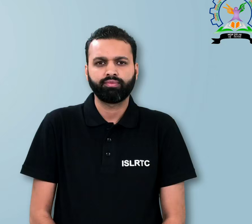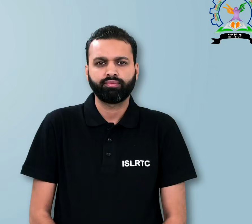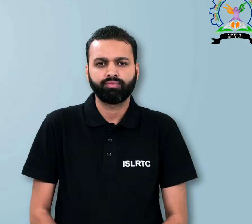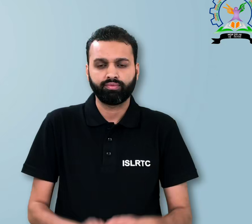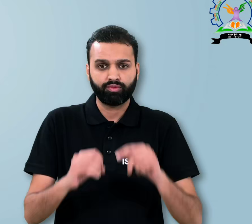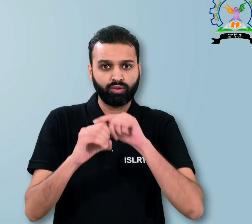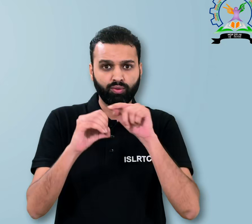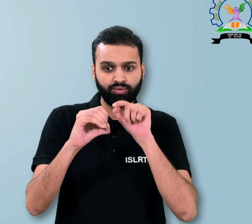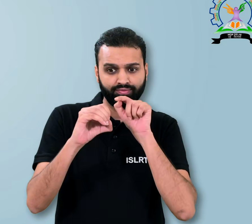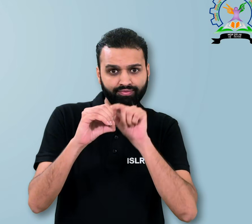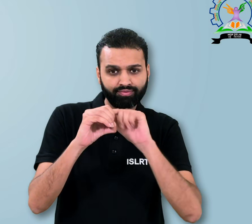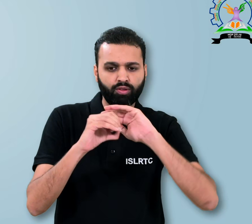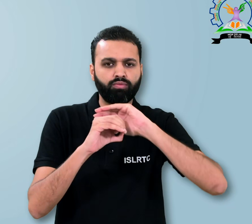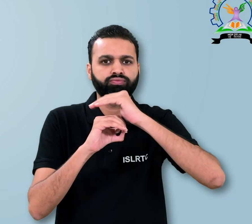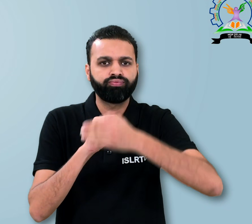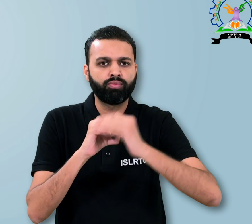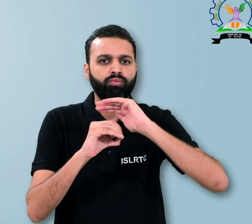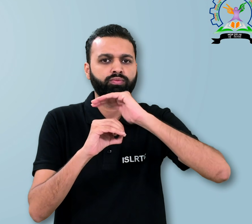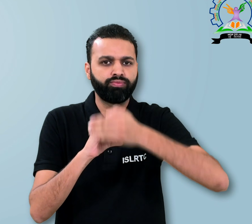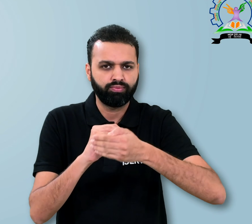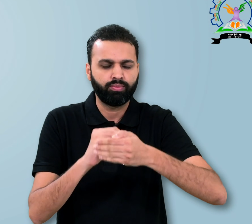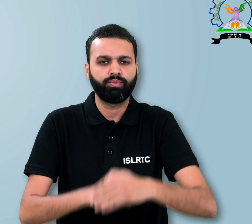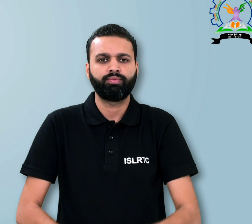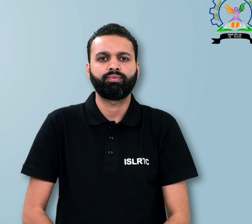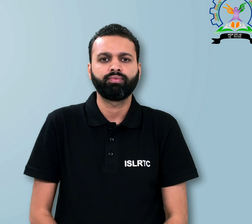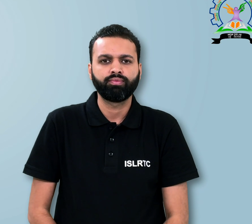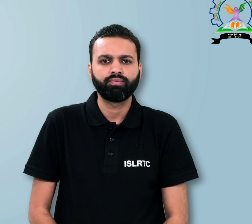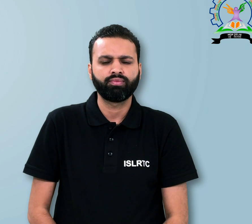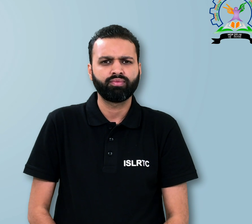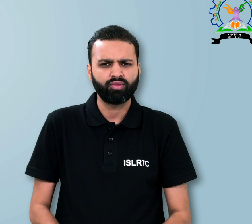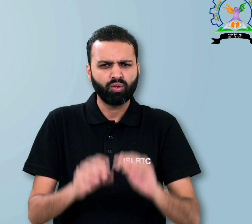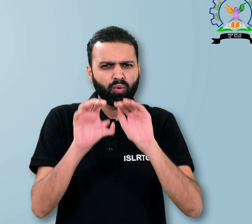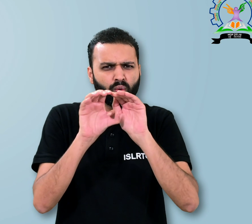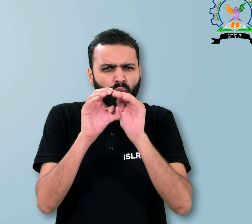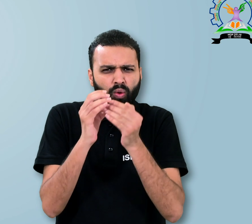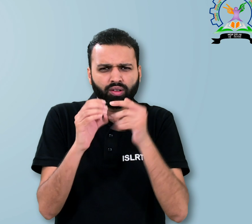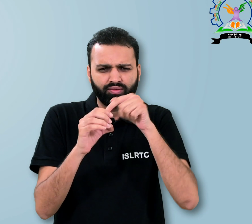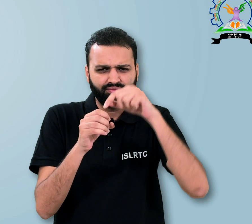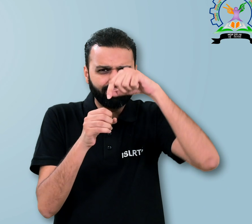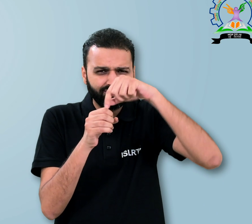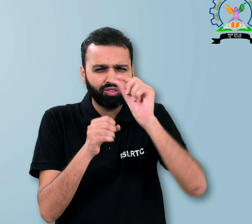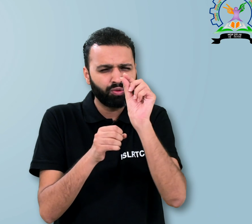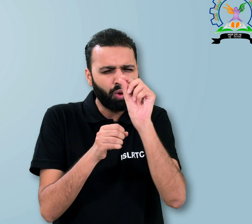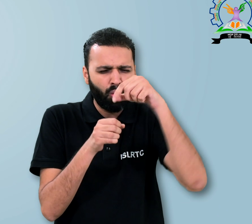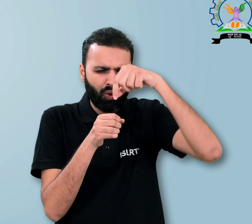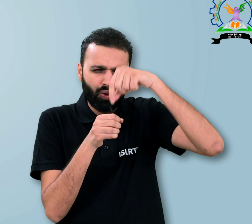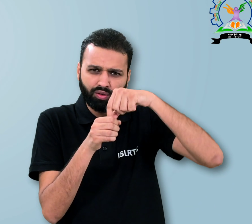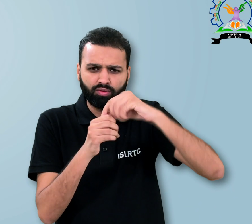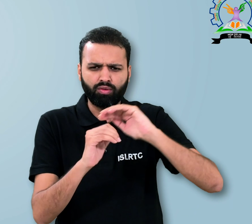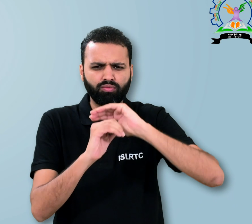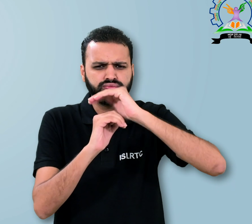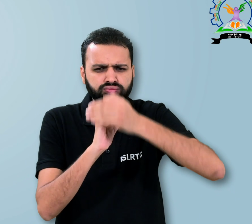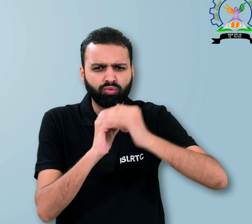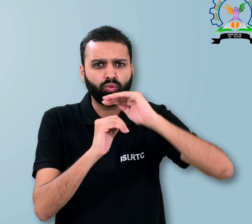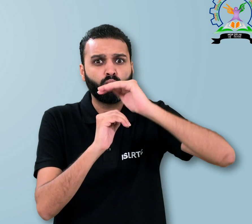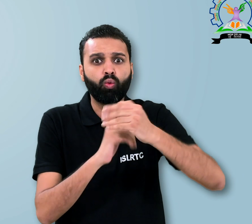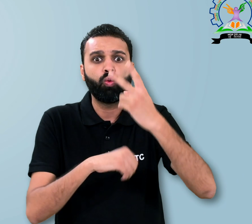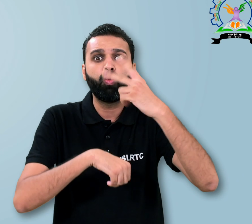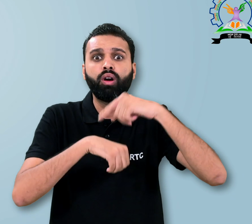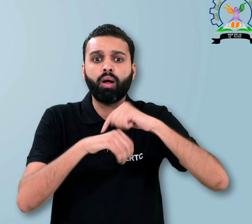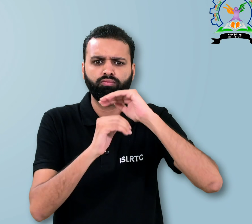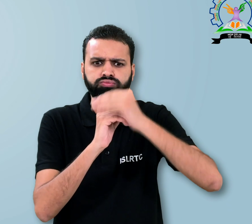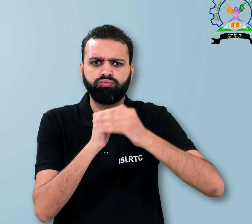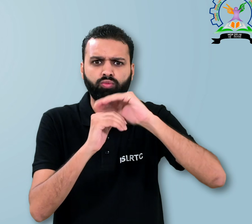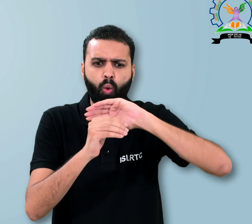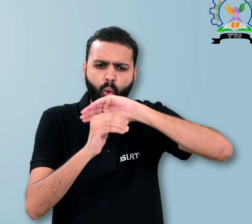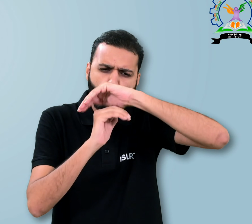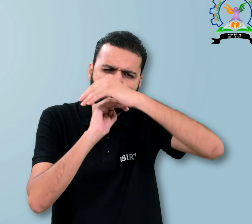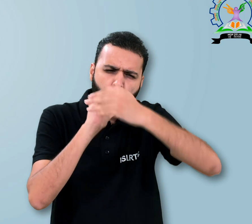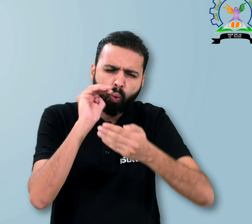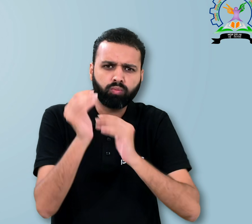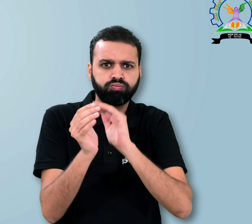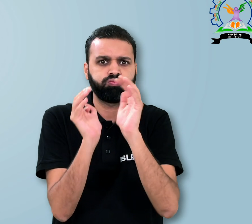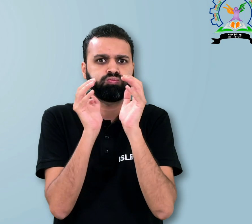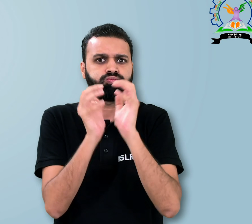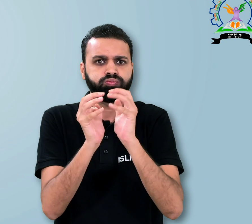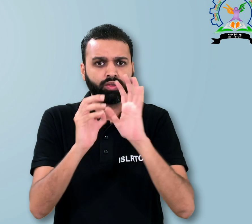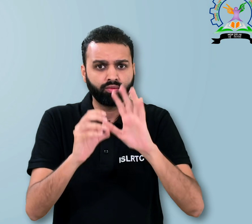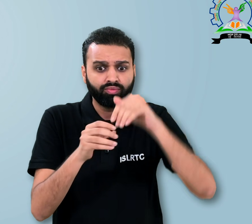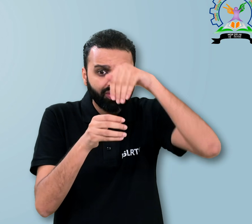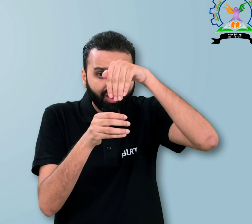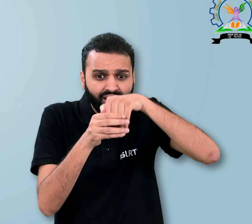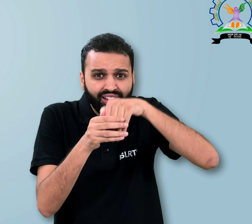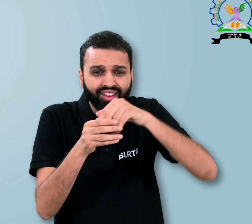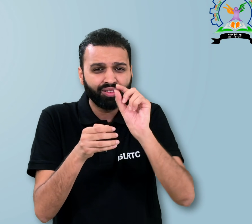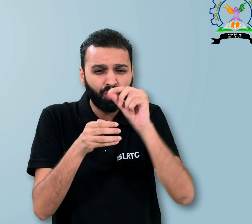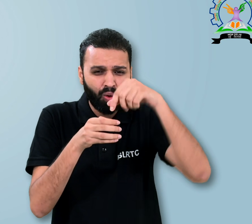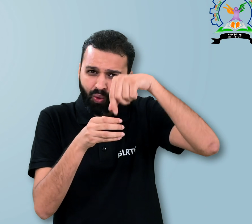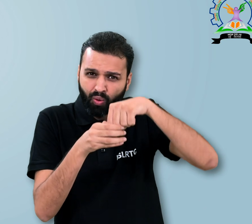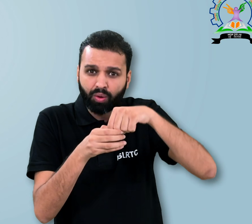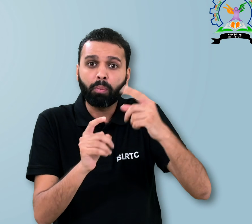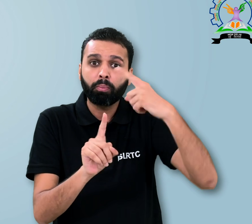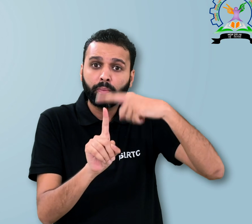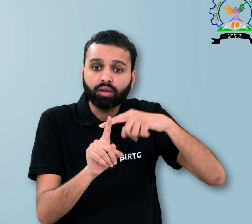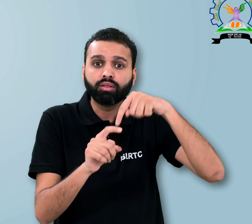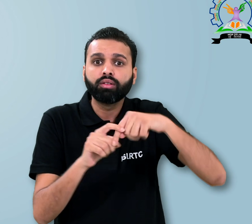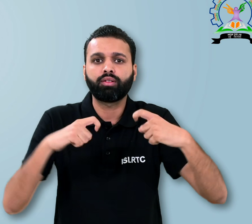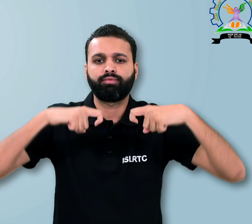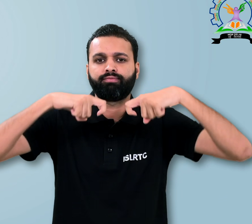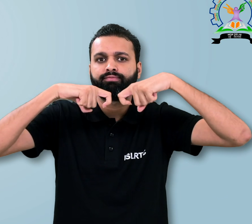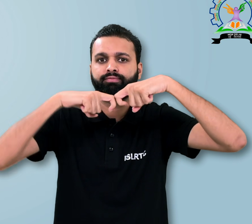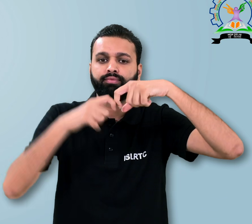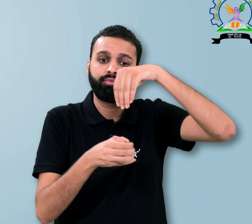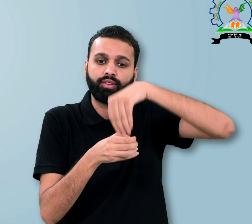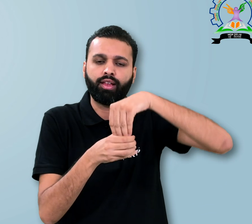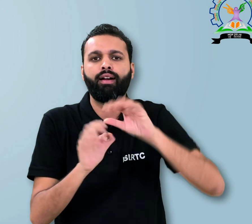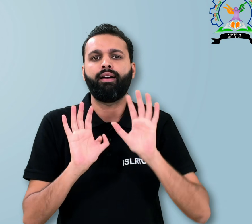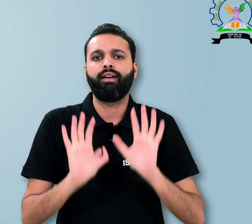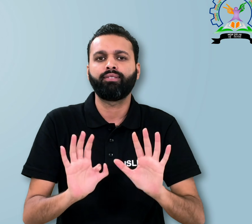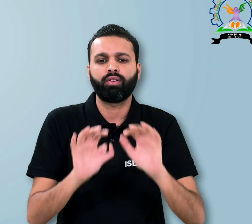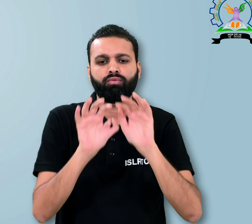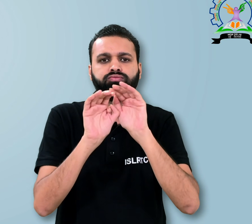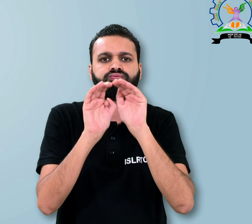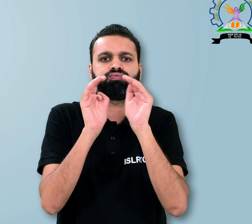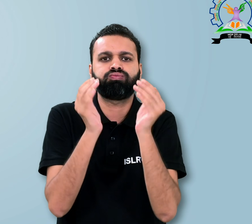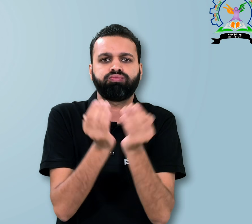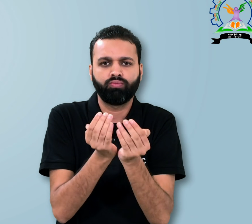Nuclear Membrane The nuclear membrane is a double layer that encloses the cell's nucleus, where the chromosomes reside.